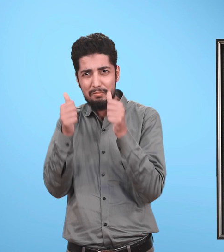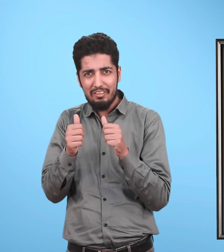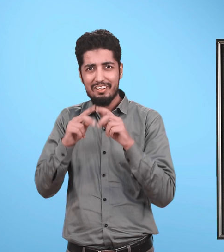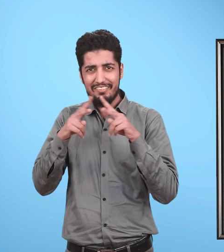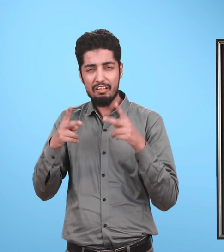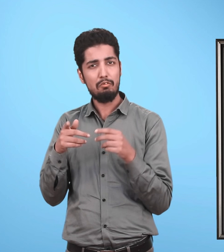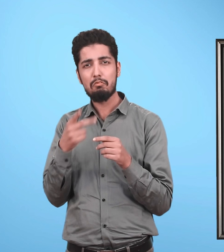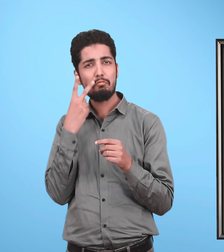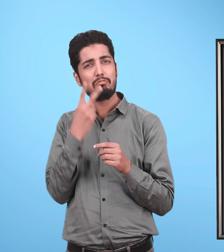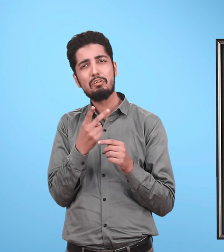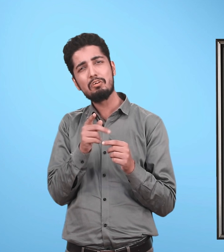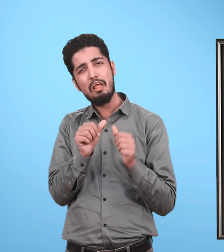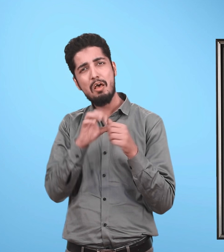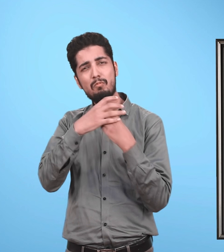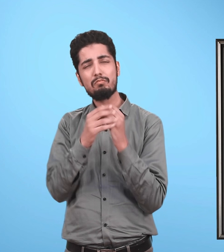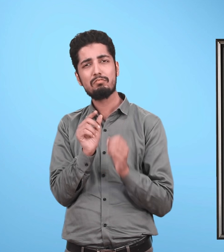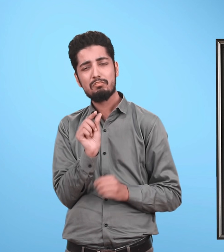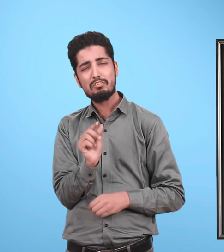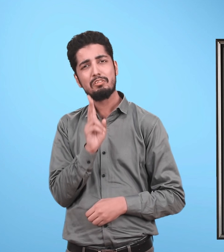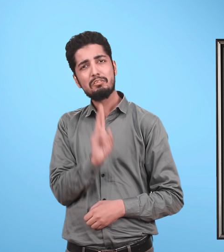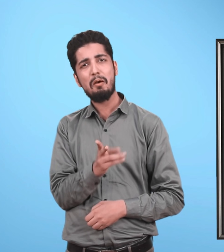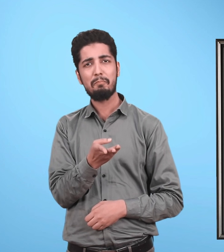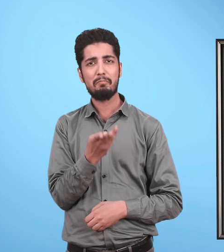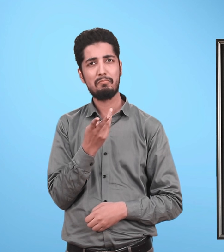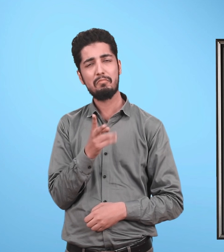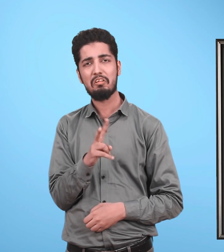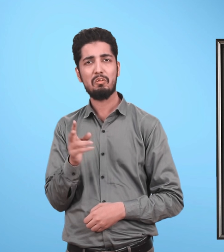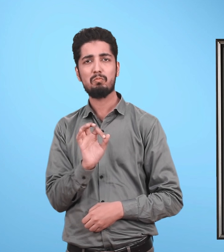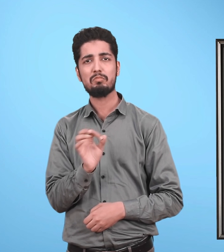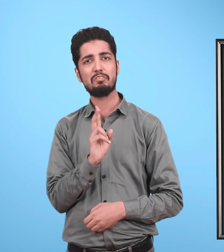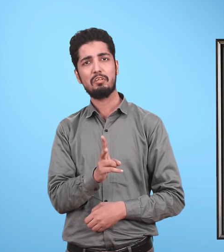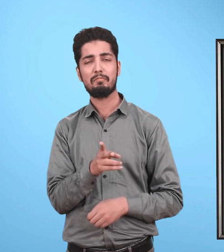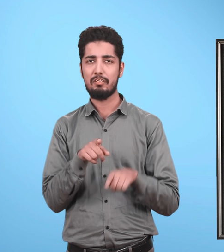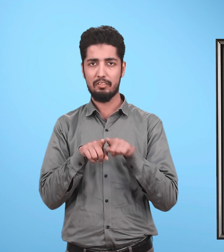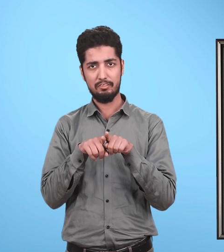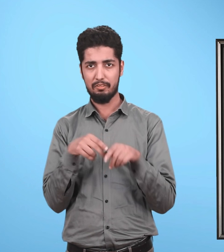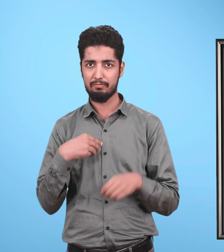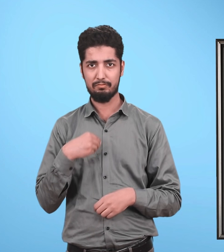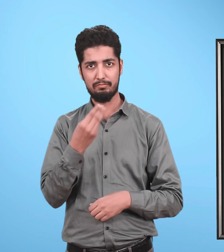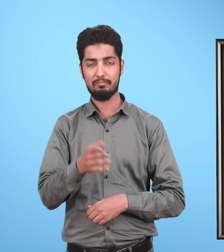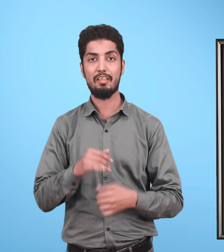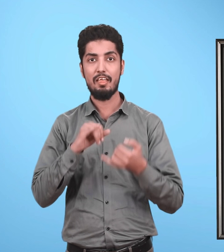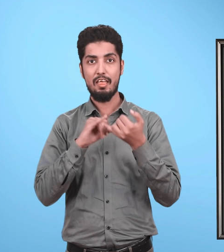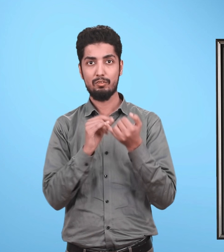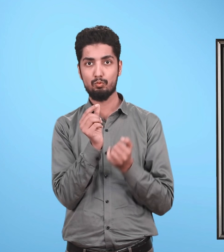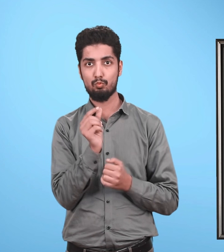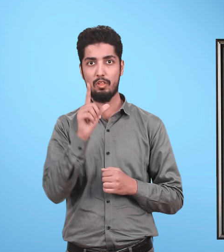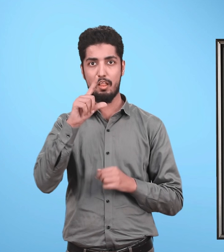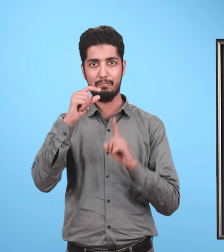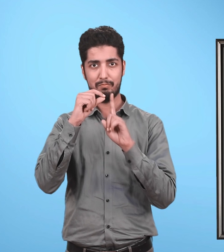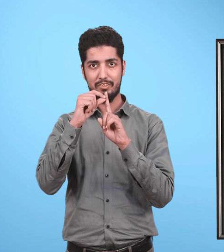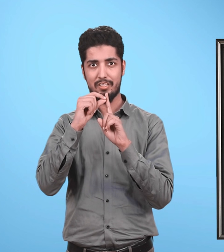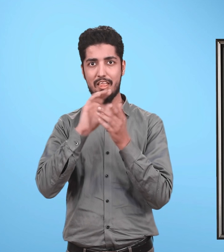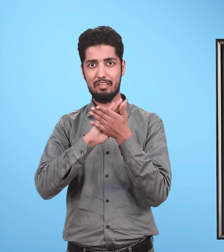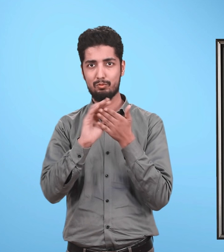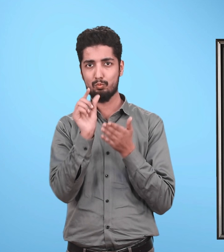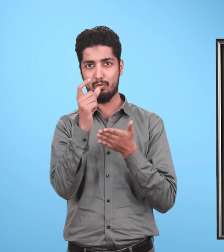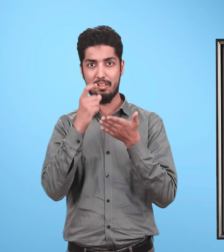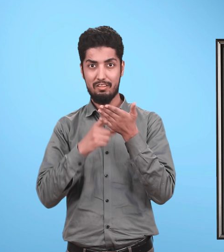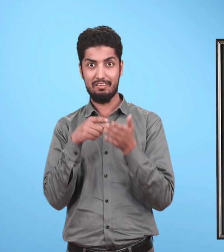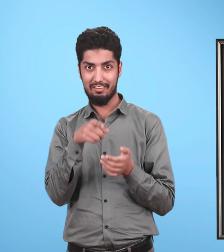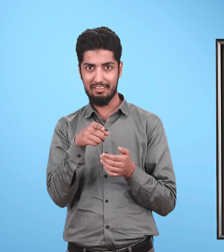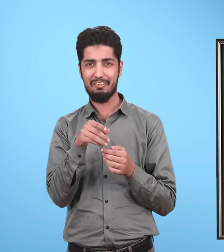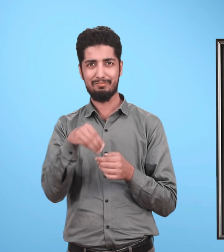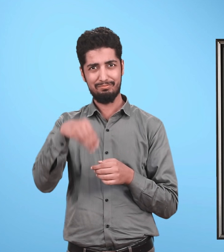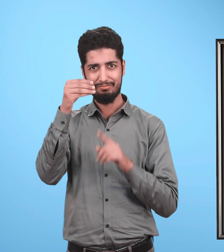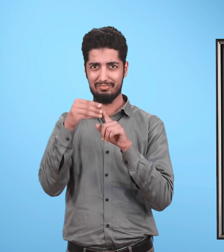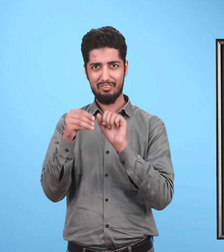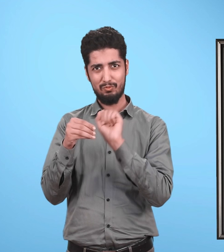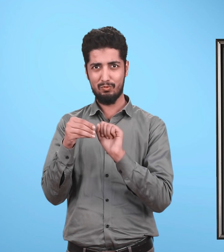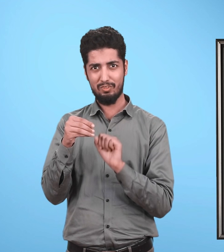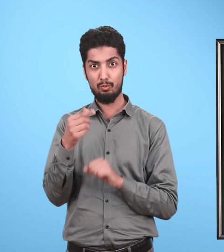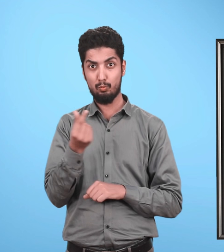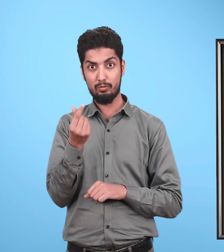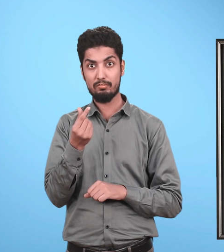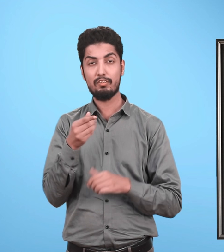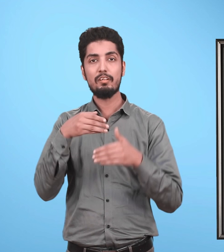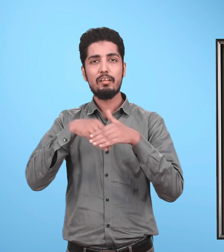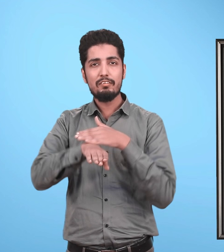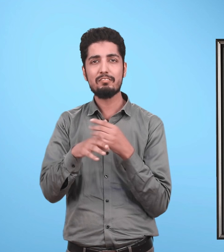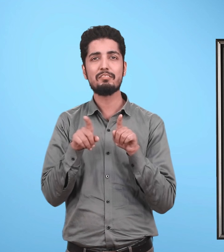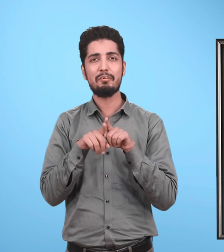by physical changes in the element for example, an atom of liquid sulfur would be exactly the same as the atom of